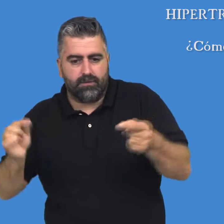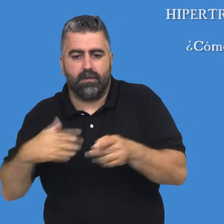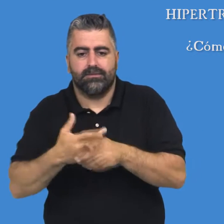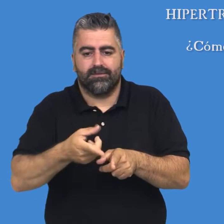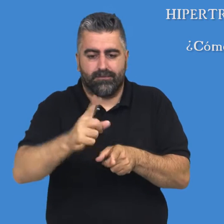hasta